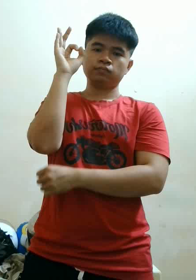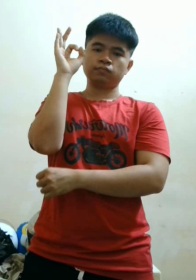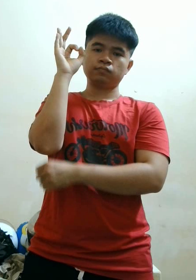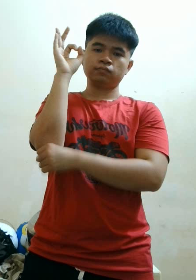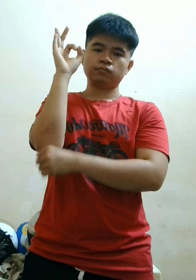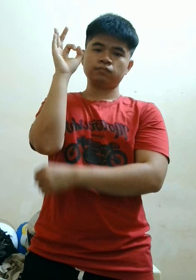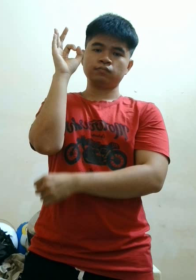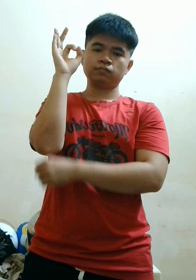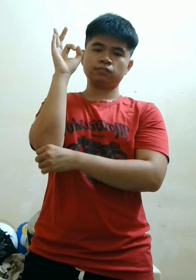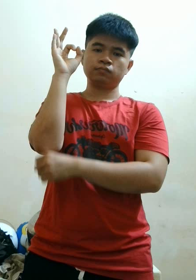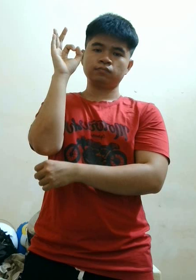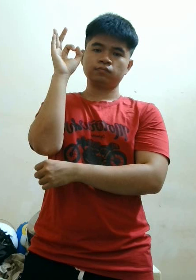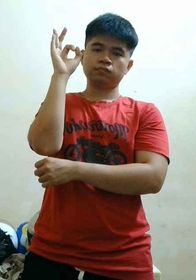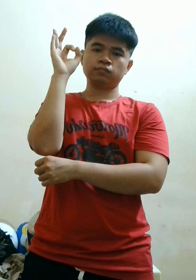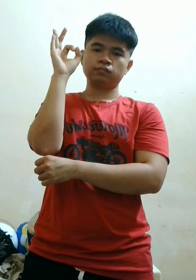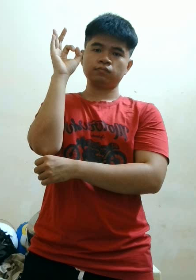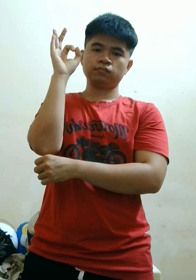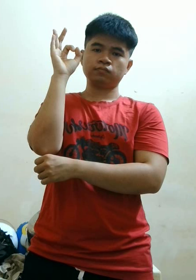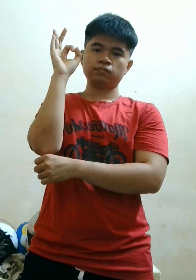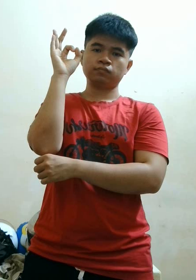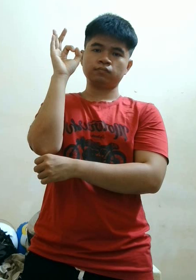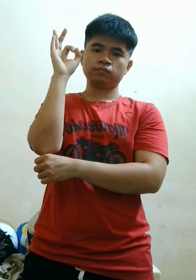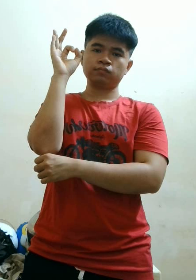buoi trua